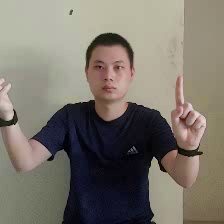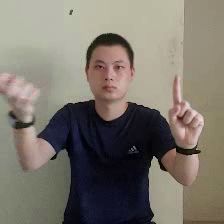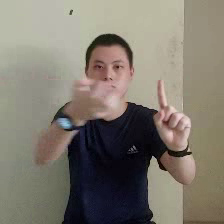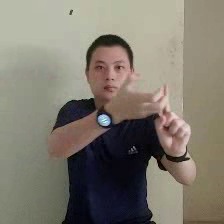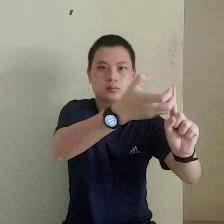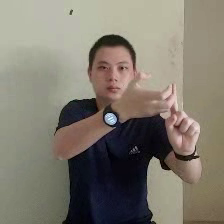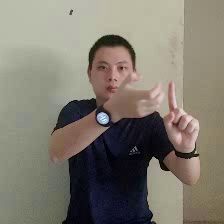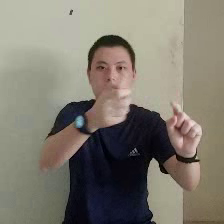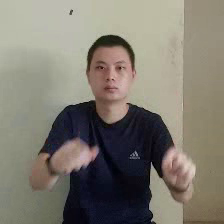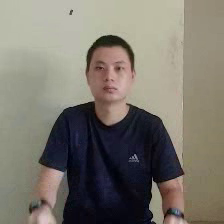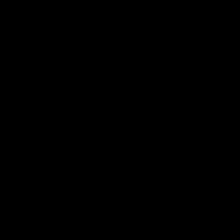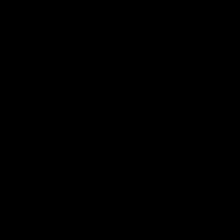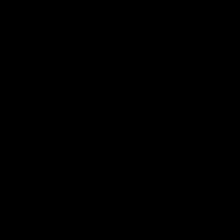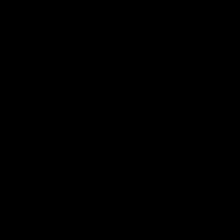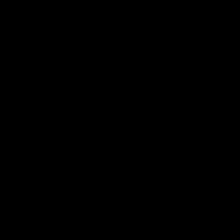Hâm mộ